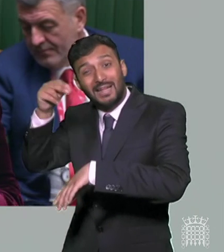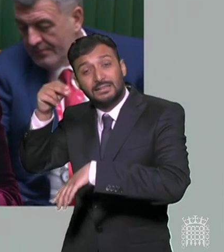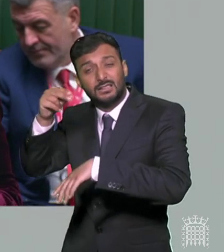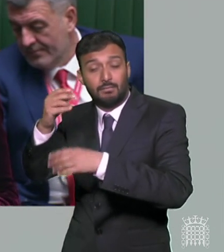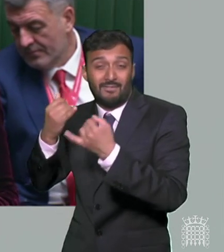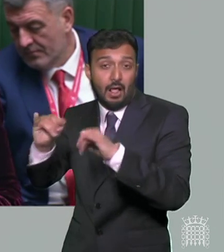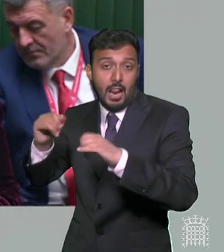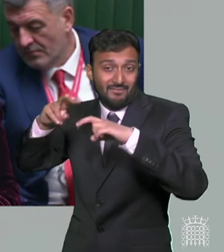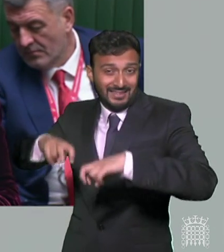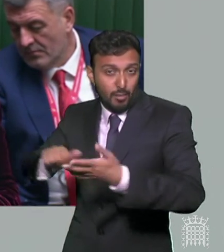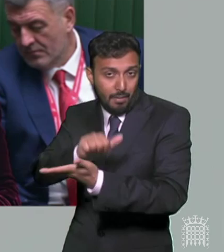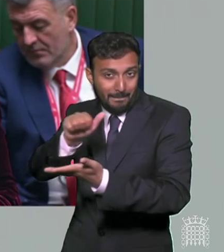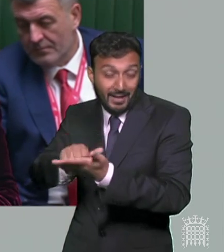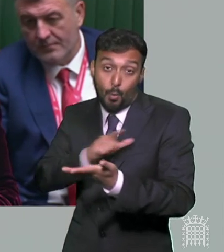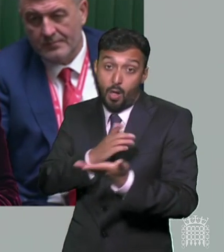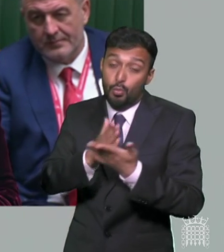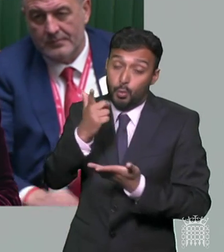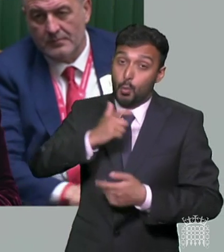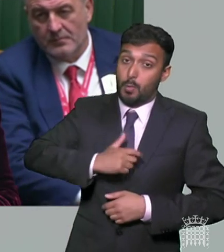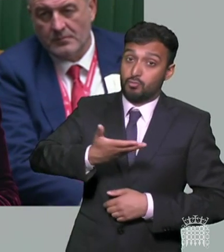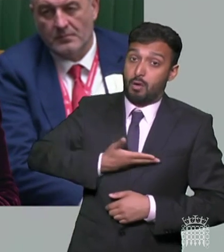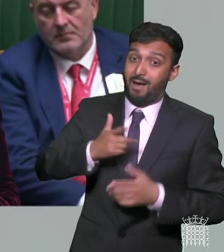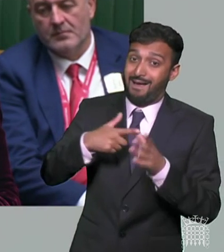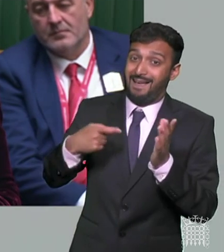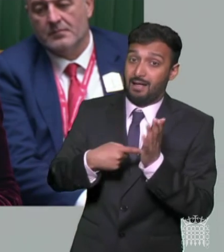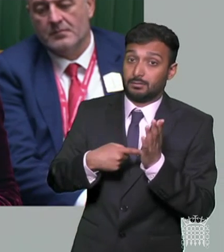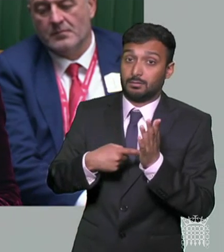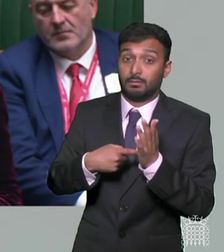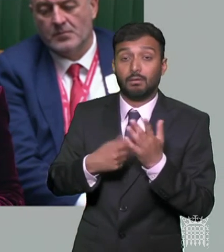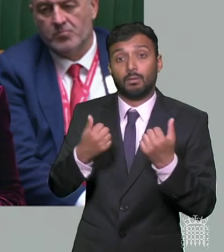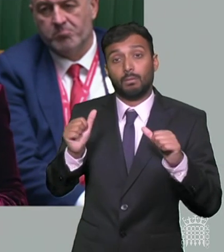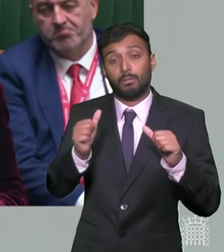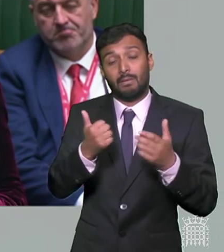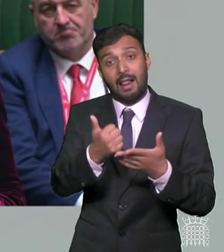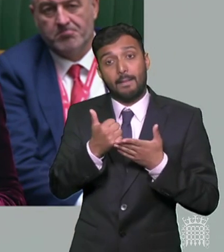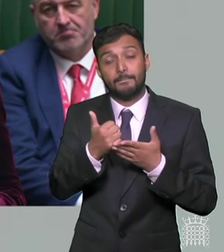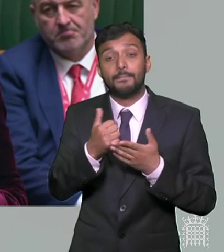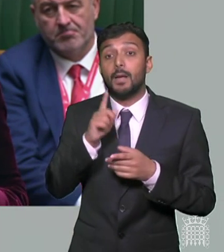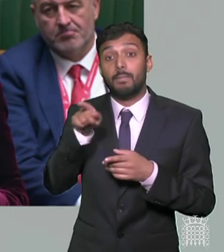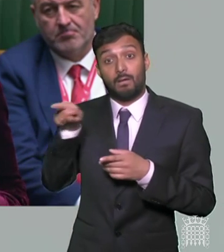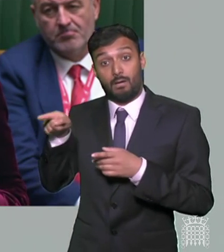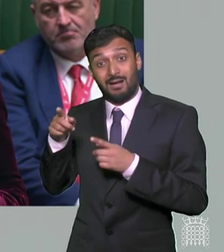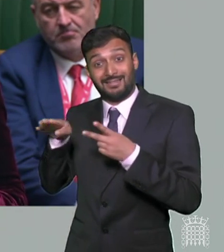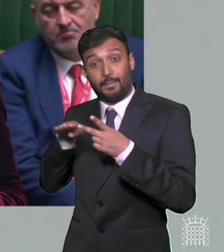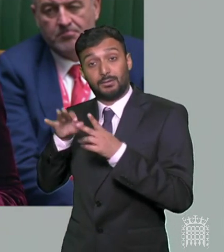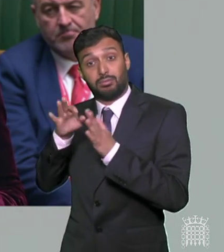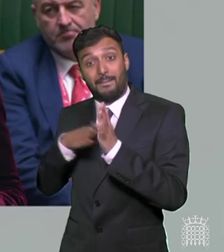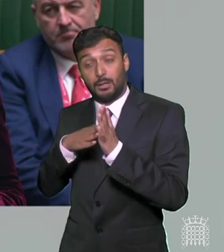They would not have been able to do so under the Deputy Prime Minister’s new so-called Bill of Rights.